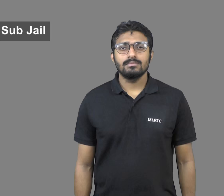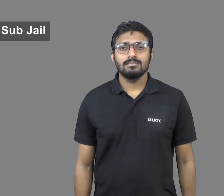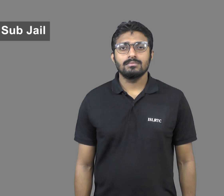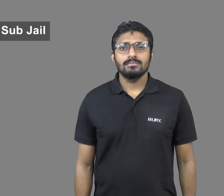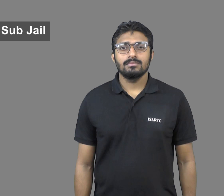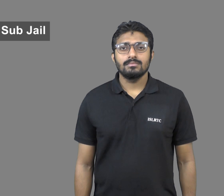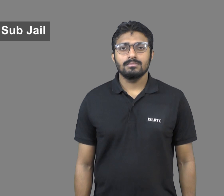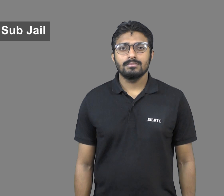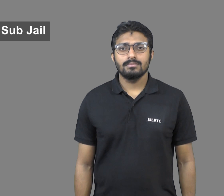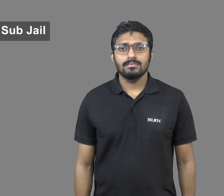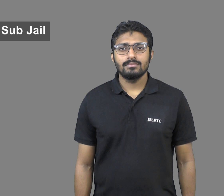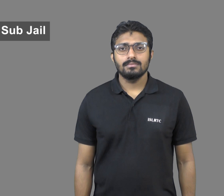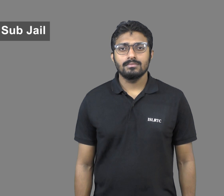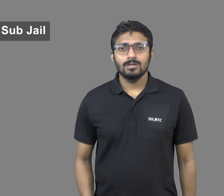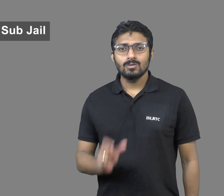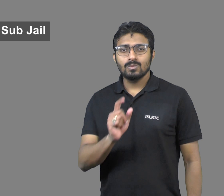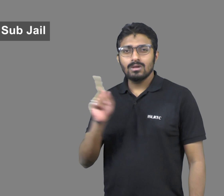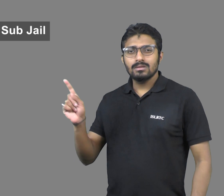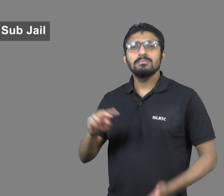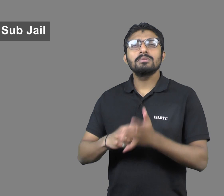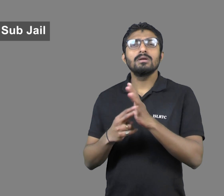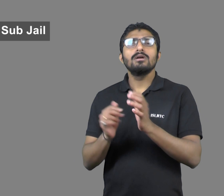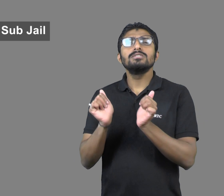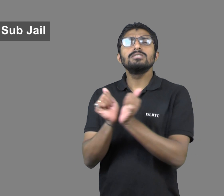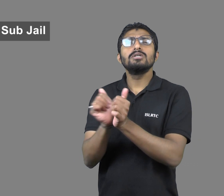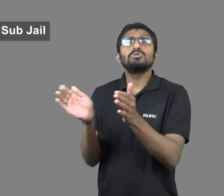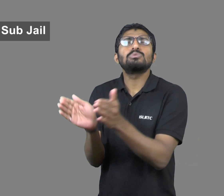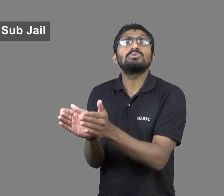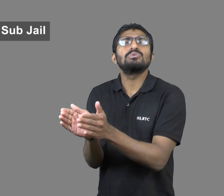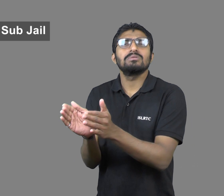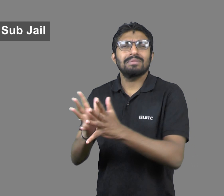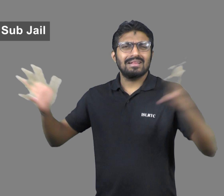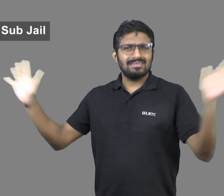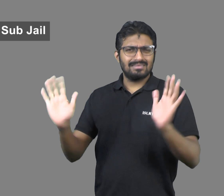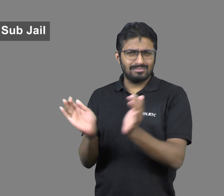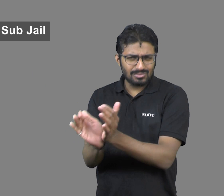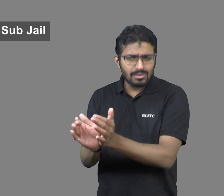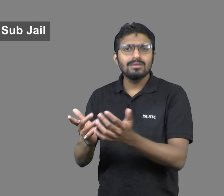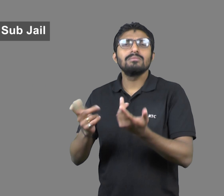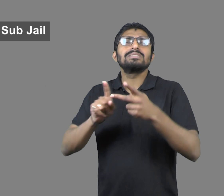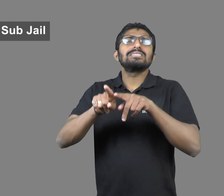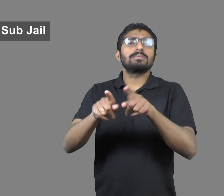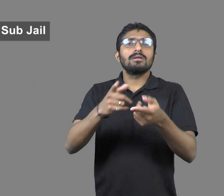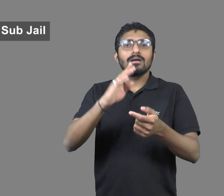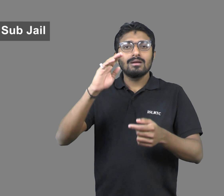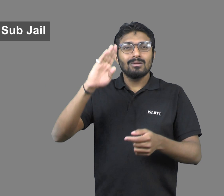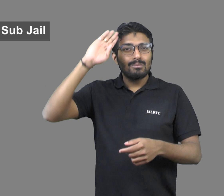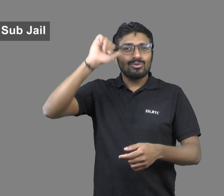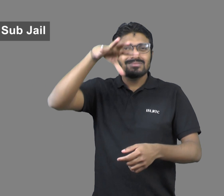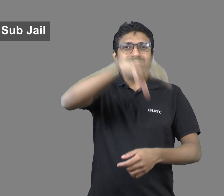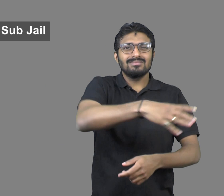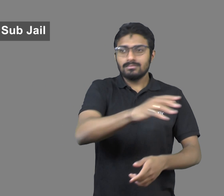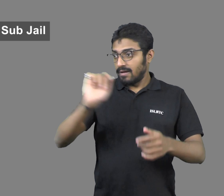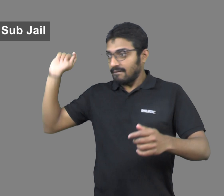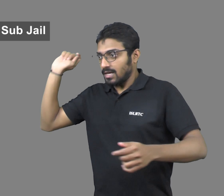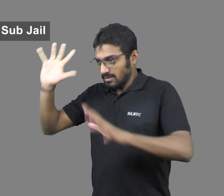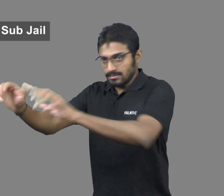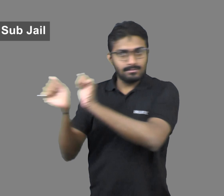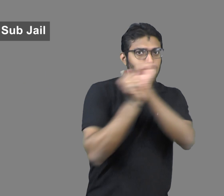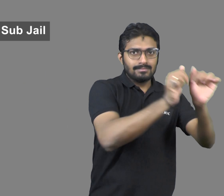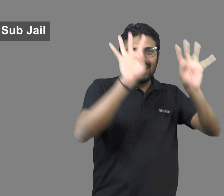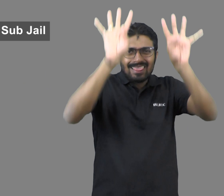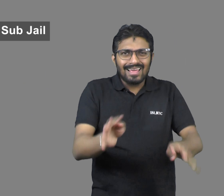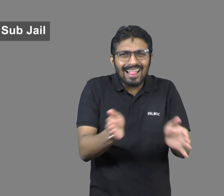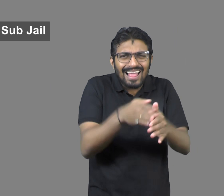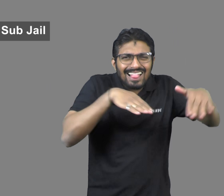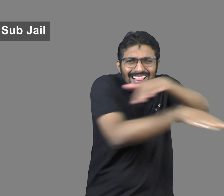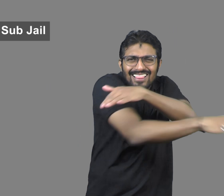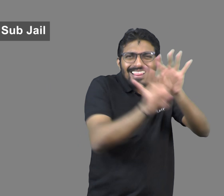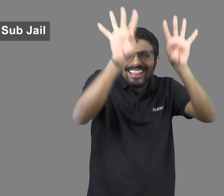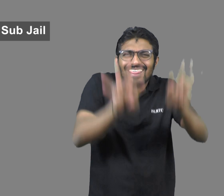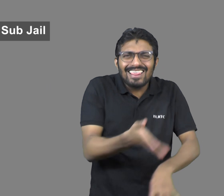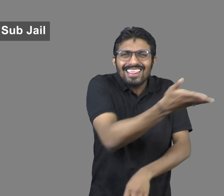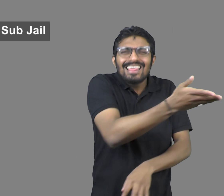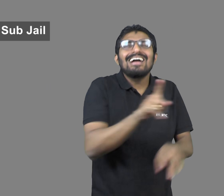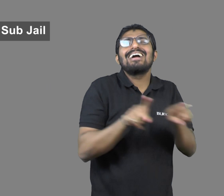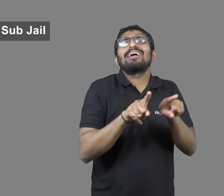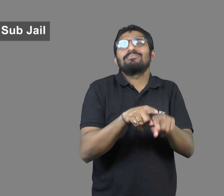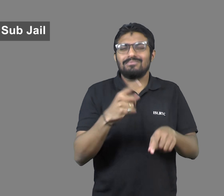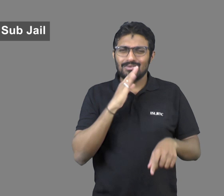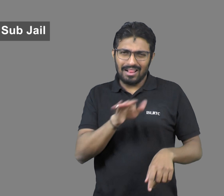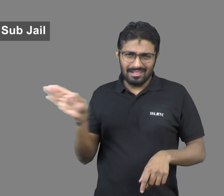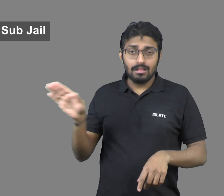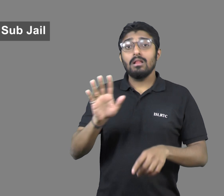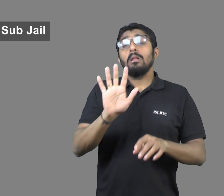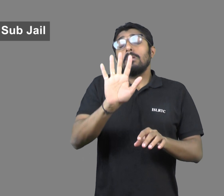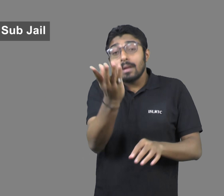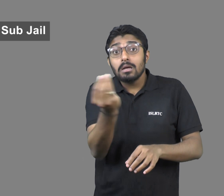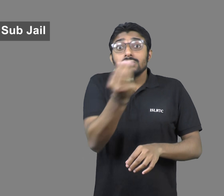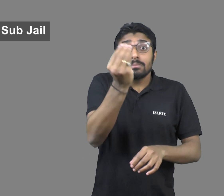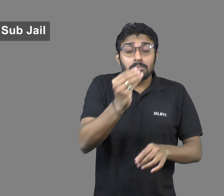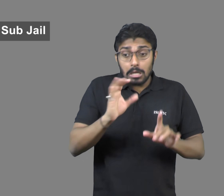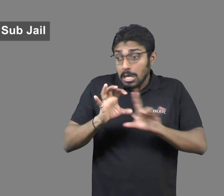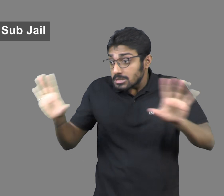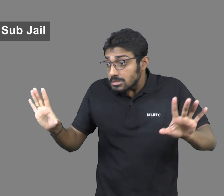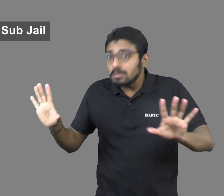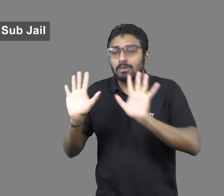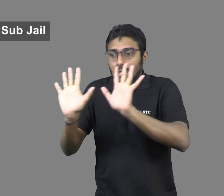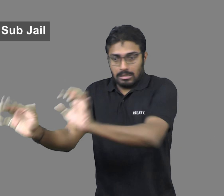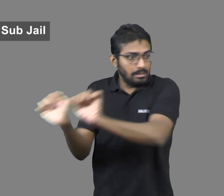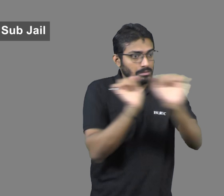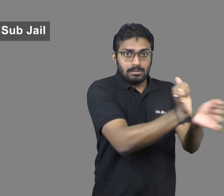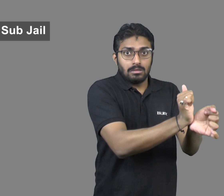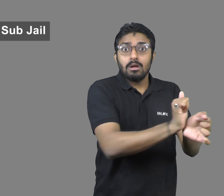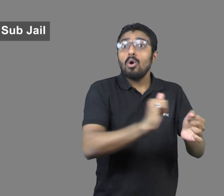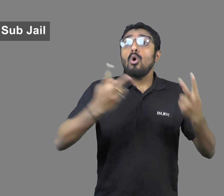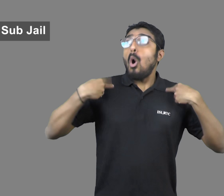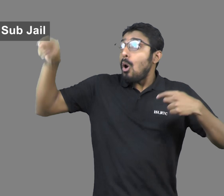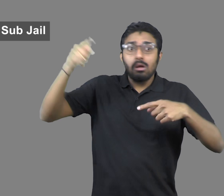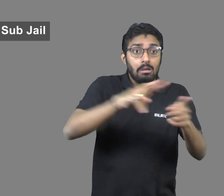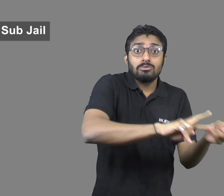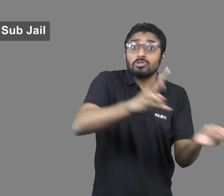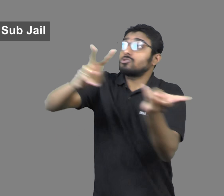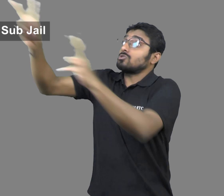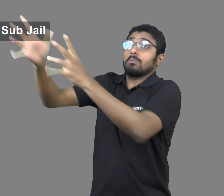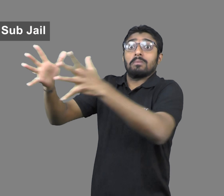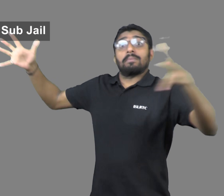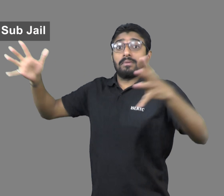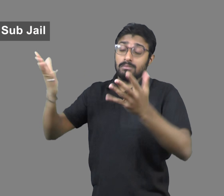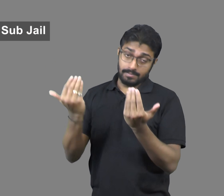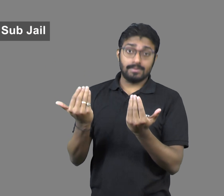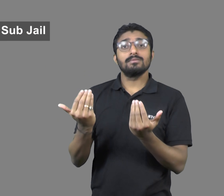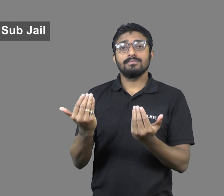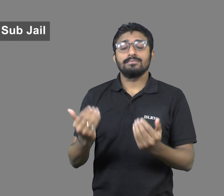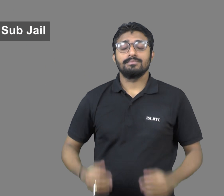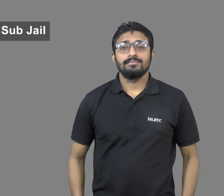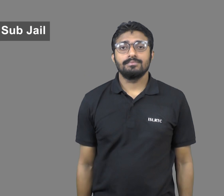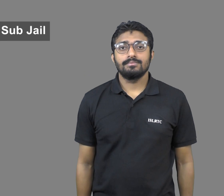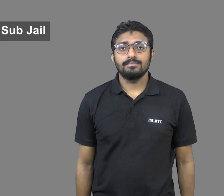Sub Jail